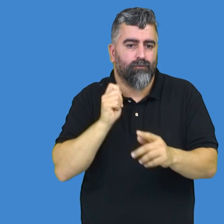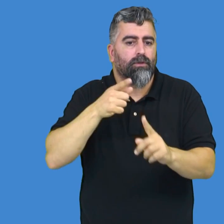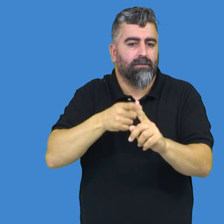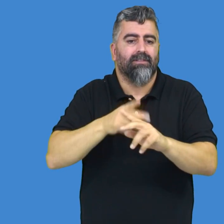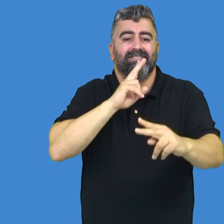usar